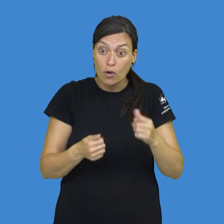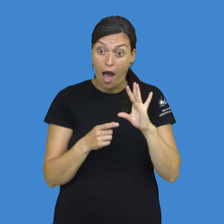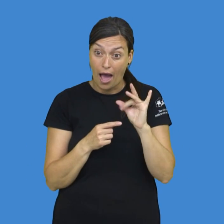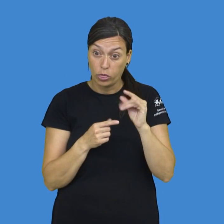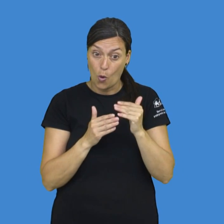azúcar